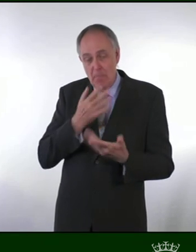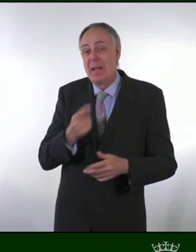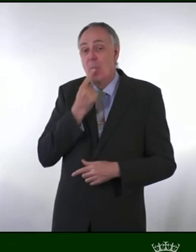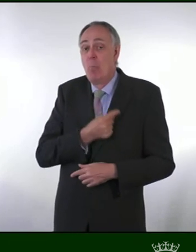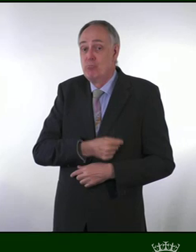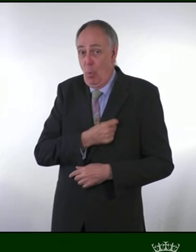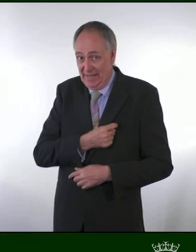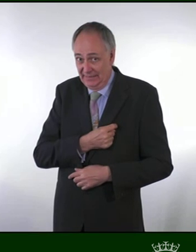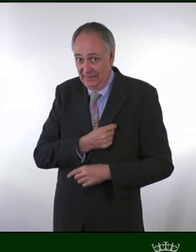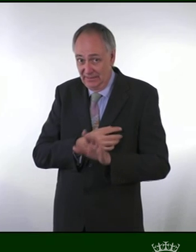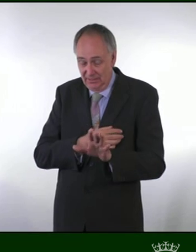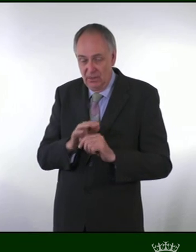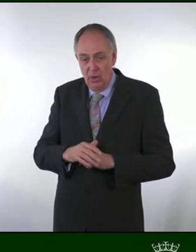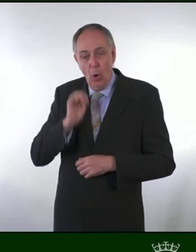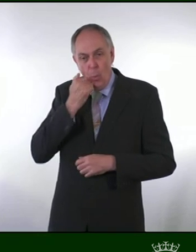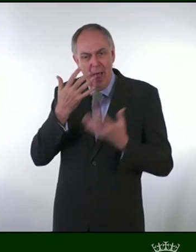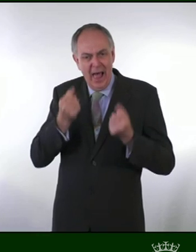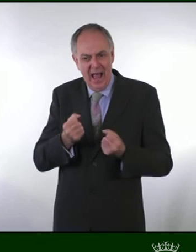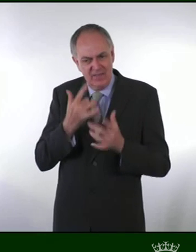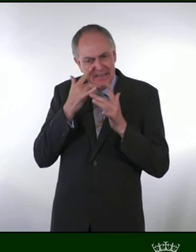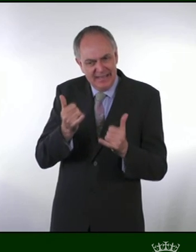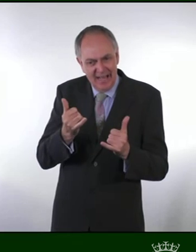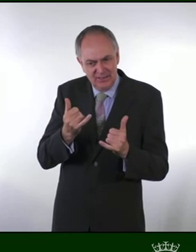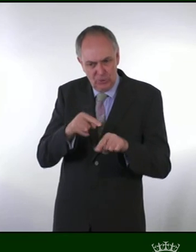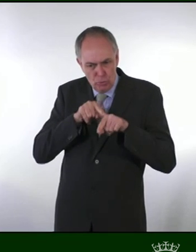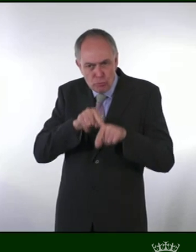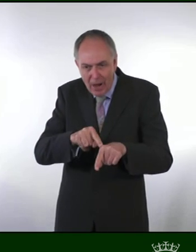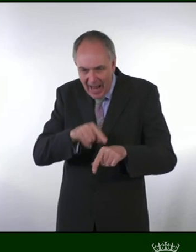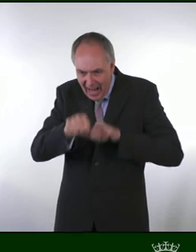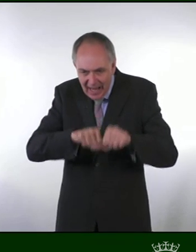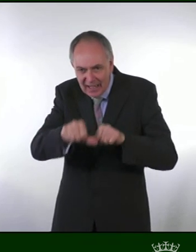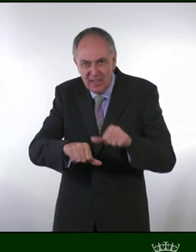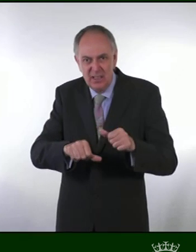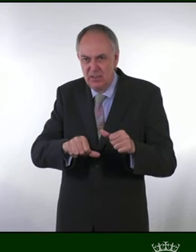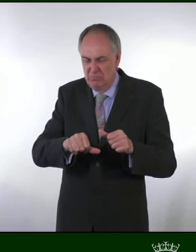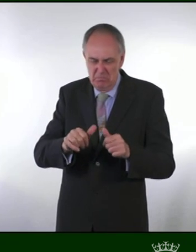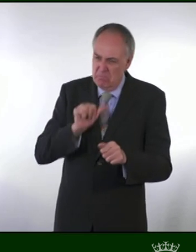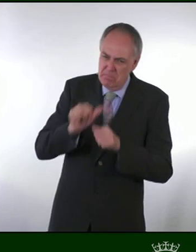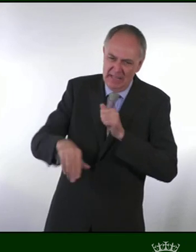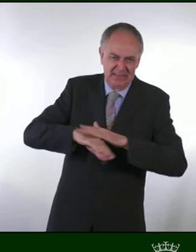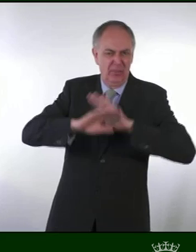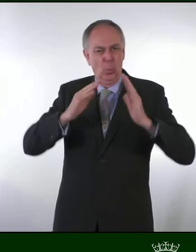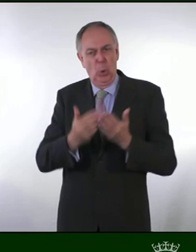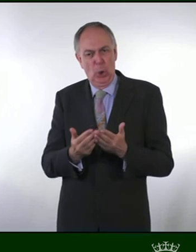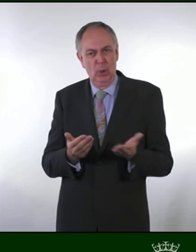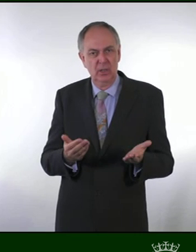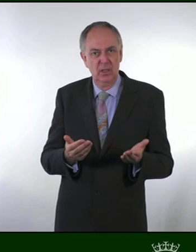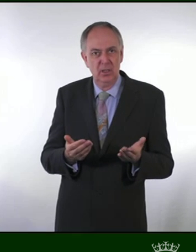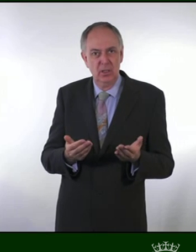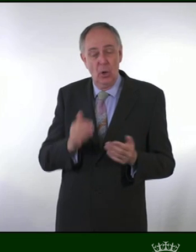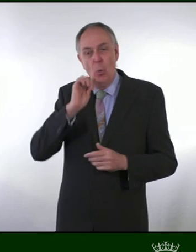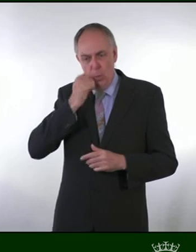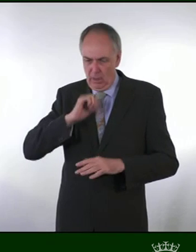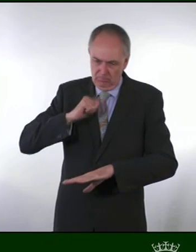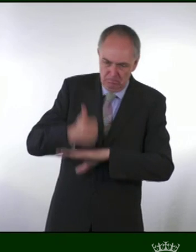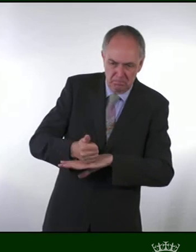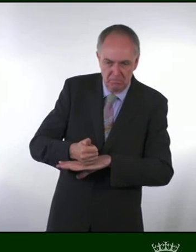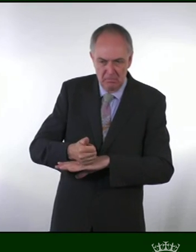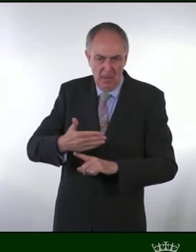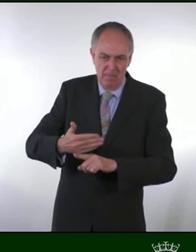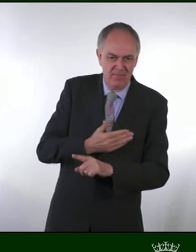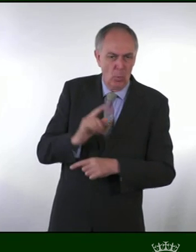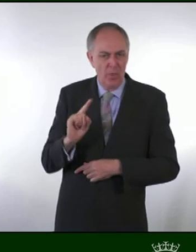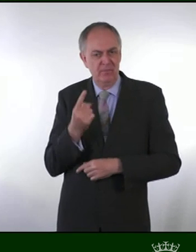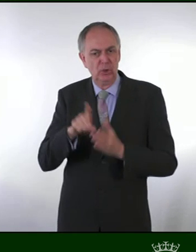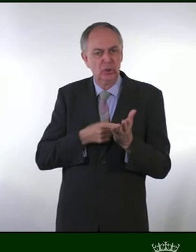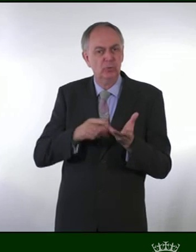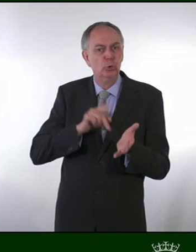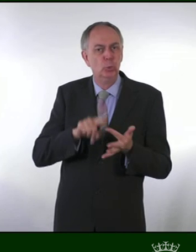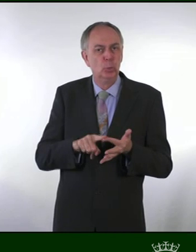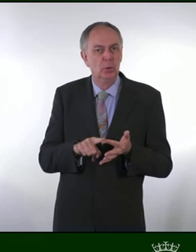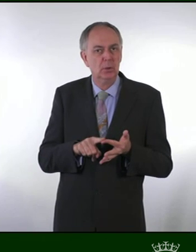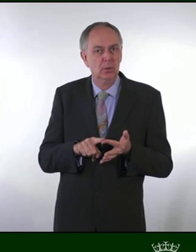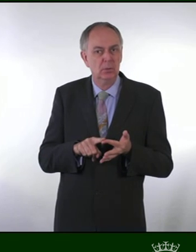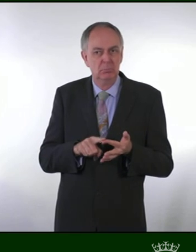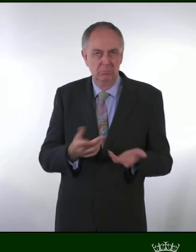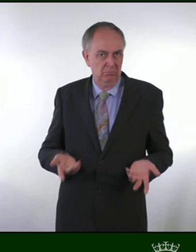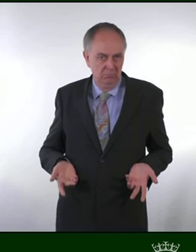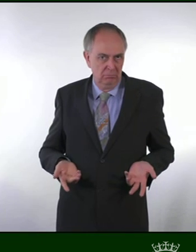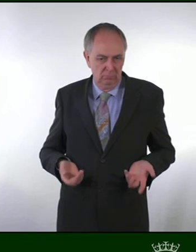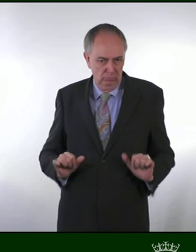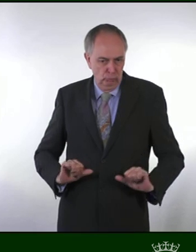“we will have a test, track and trace operation that will be world-beating, and yes, it will be in place by 1 June.”—[Official Report, 20 May 2020; Vol.